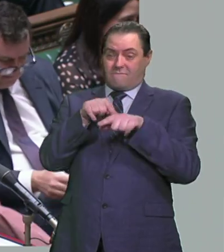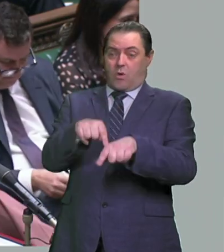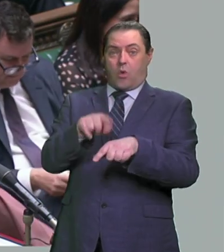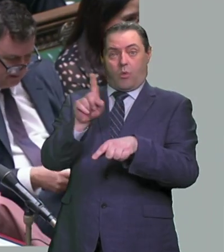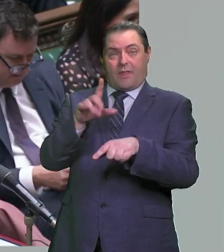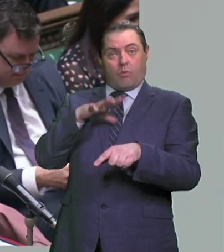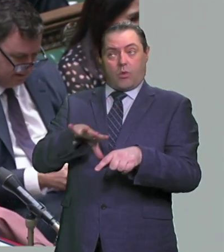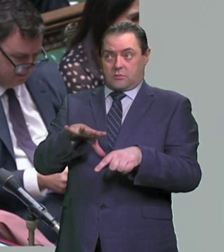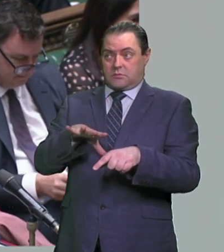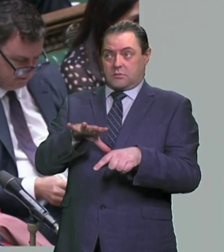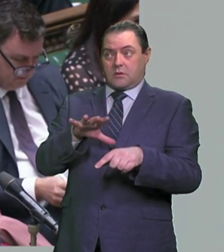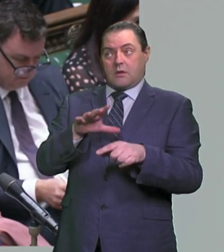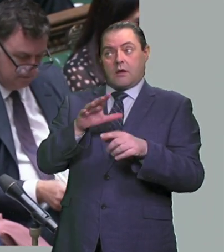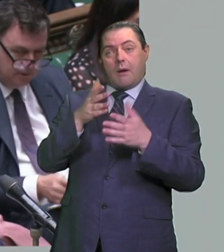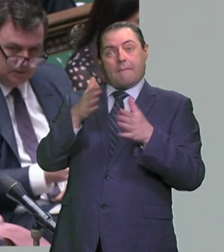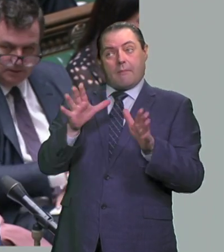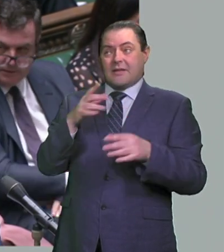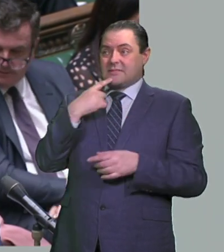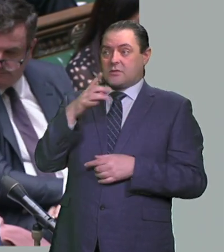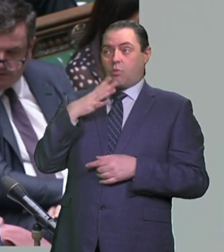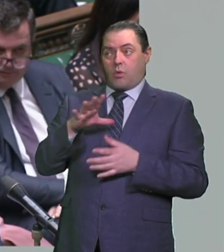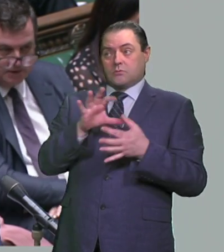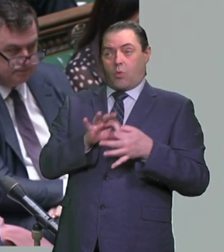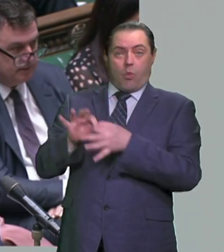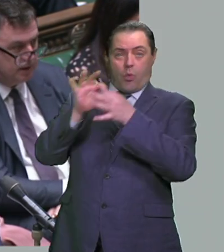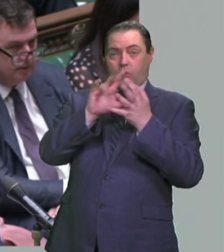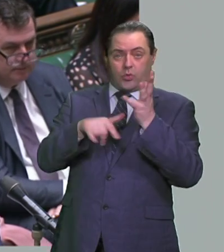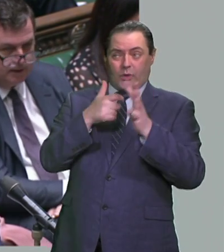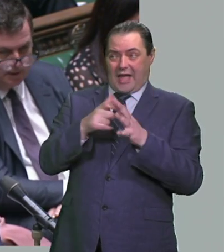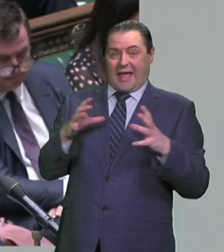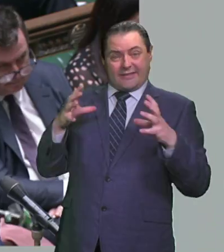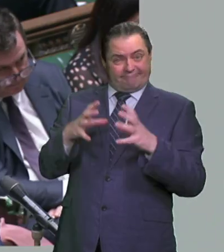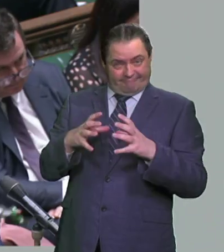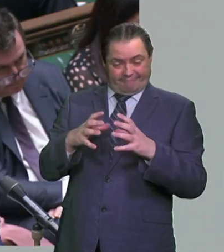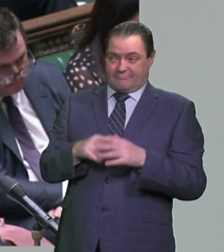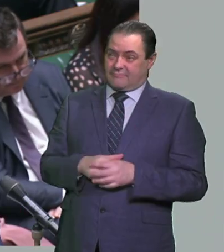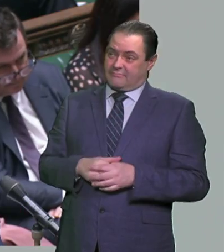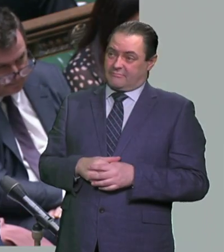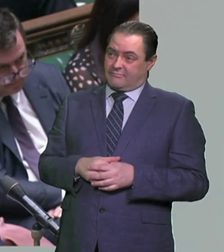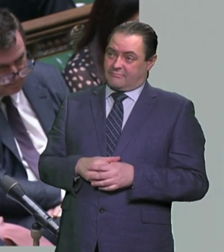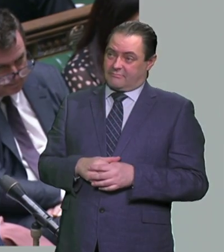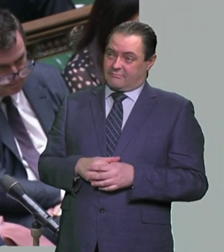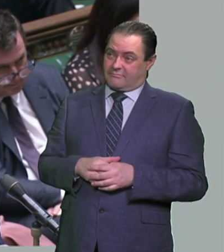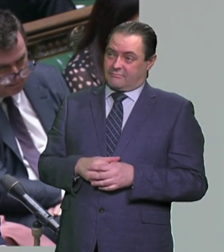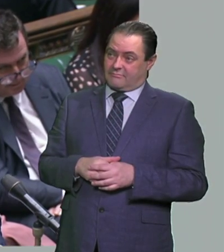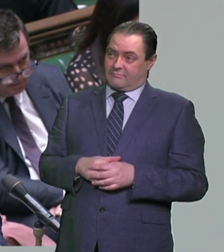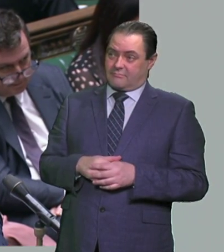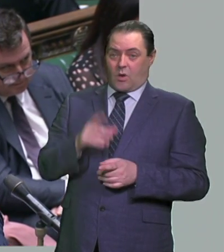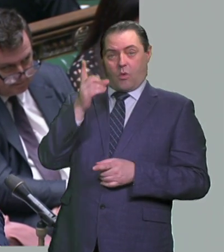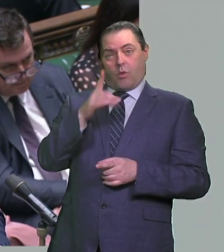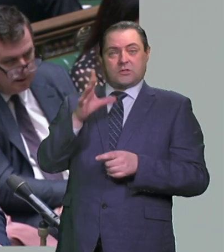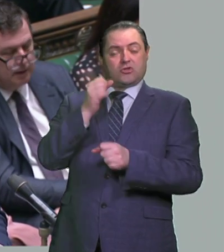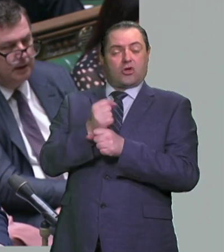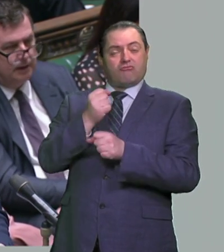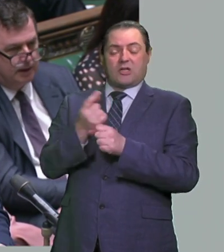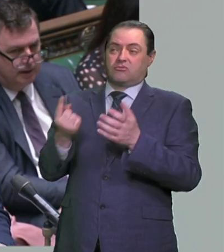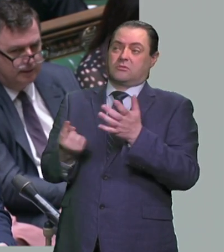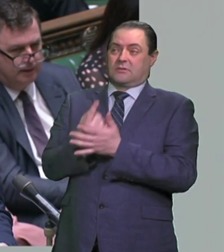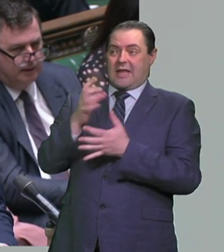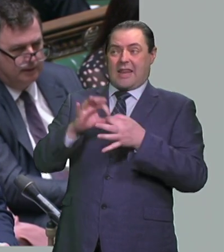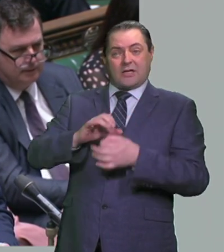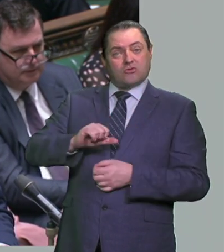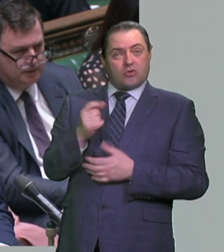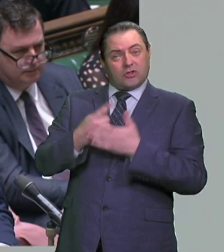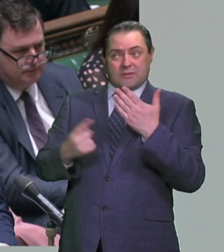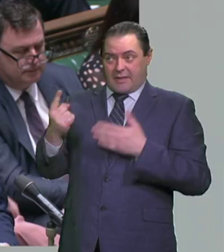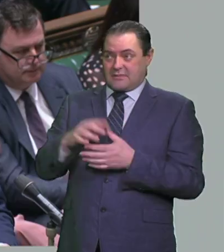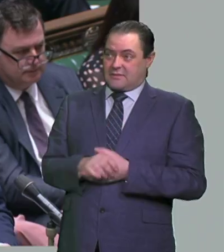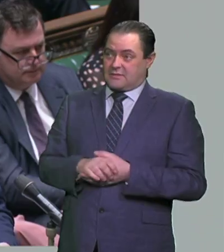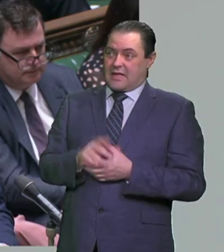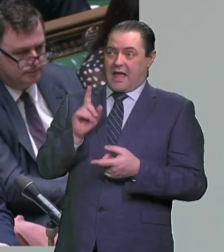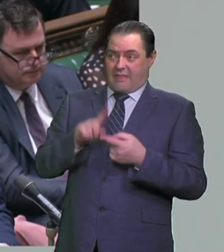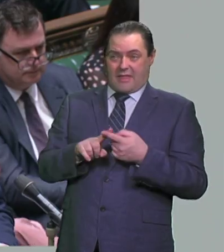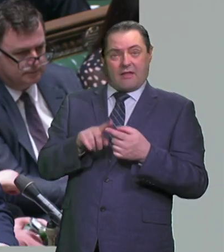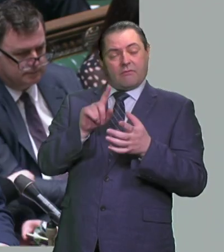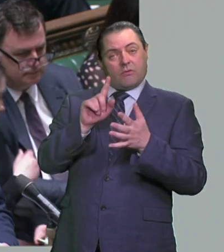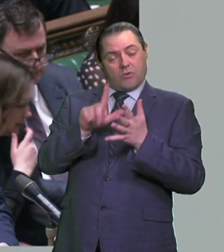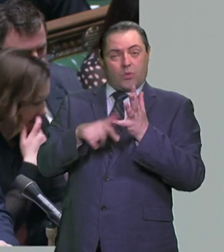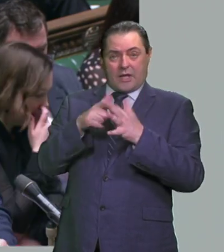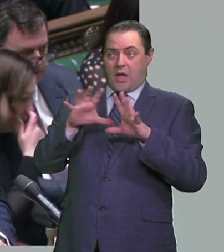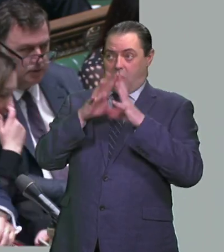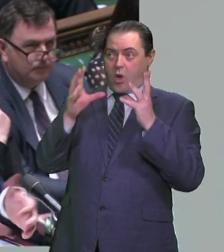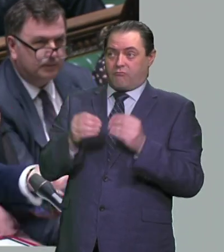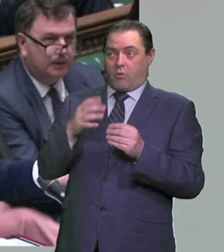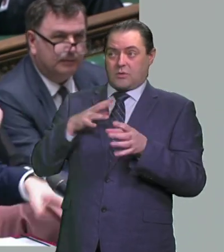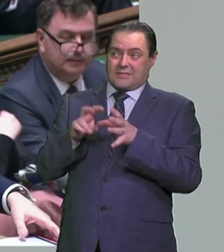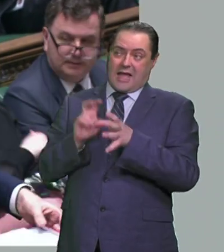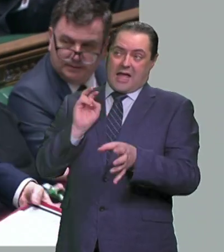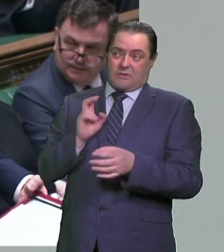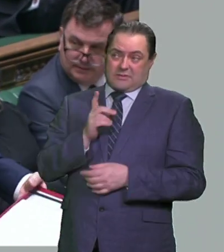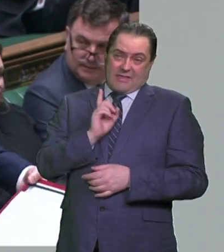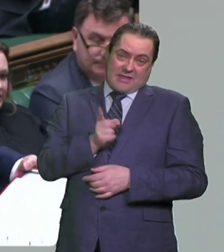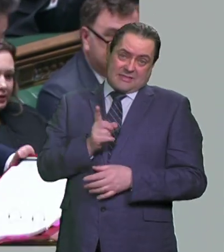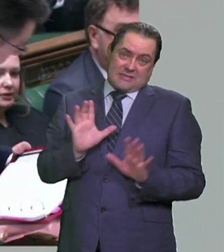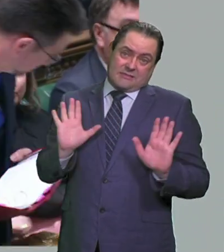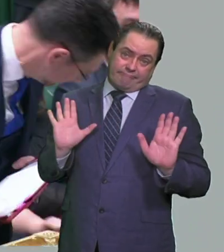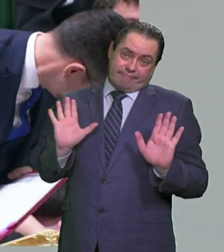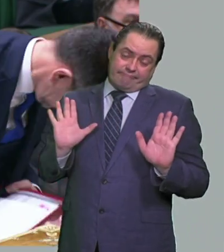The public voted for the whole UK to stay together in a once-in-a-generation referendum on Scottish independence, and then the UK as a whole voted to leave the European Union—and that is what we will deliver.